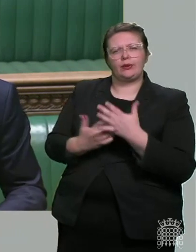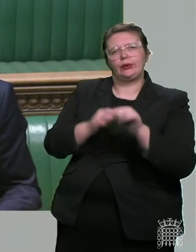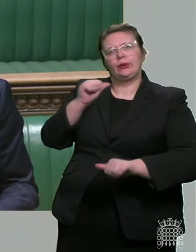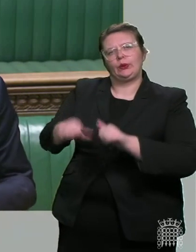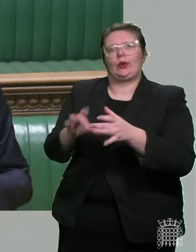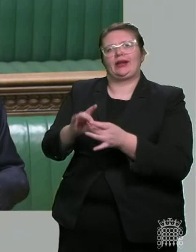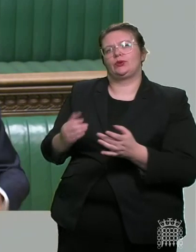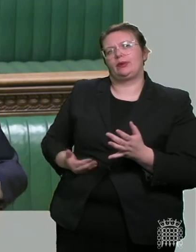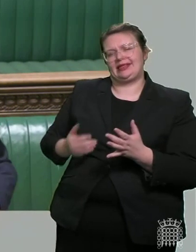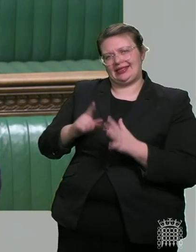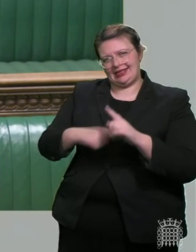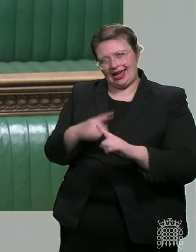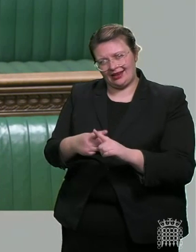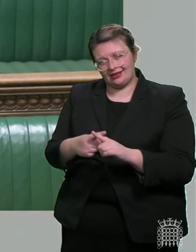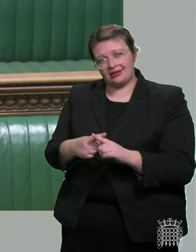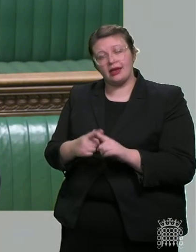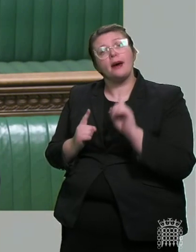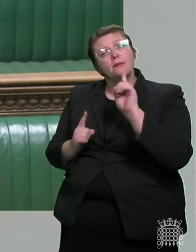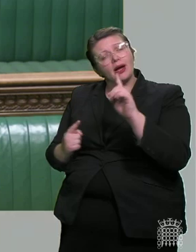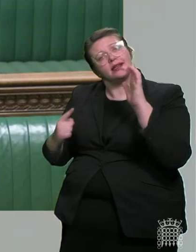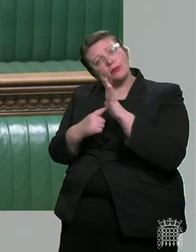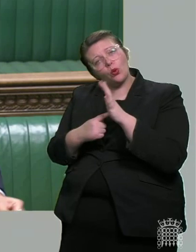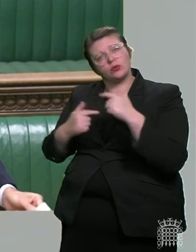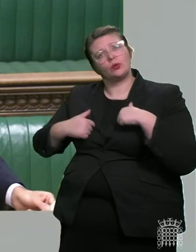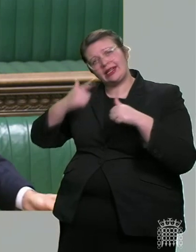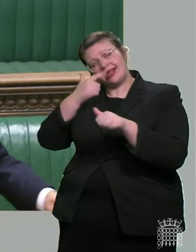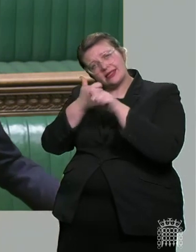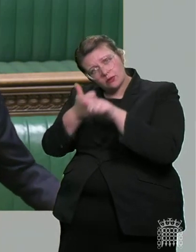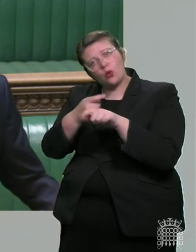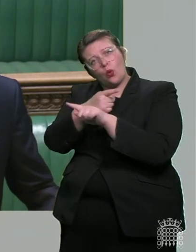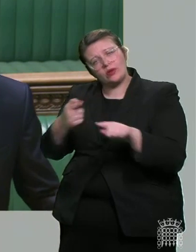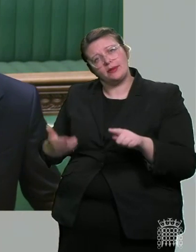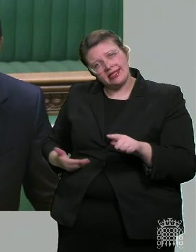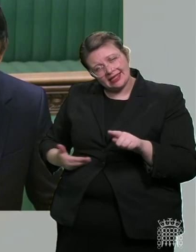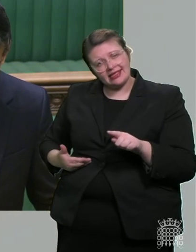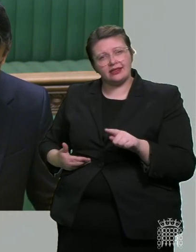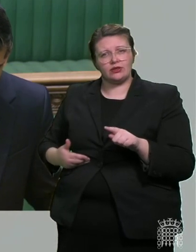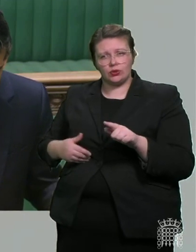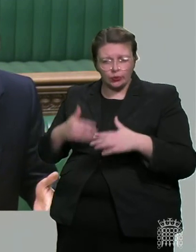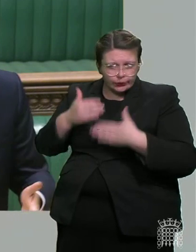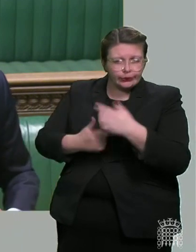But we need to do even more to encourage businesses to invest right now.